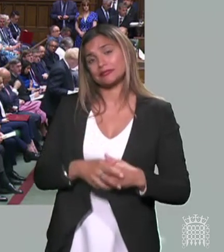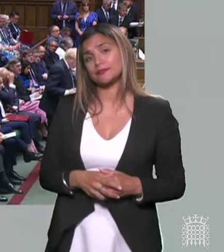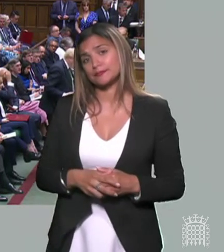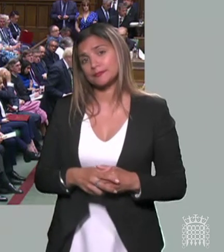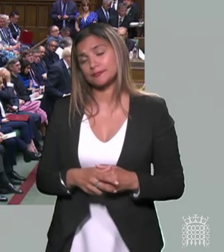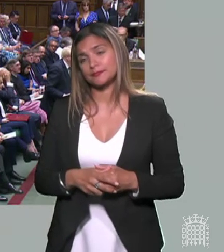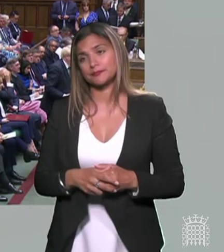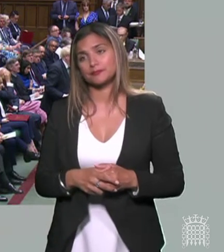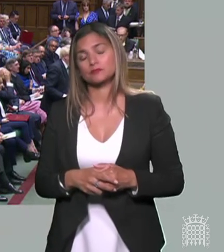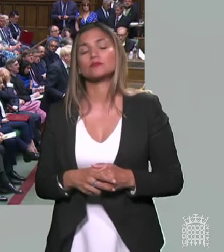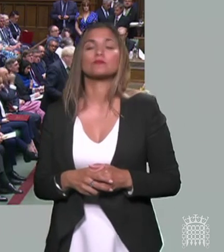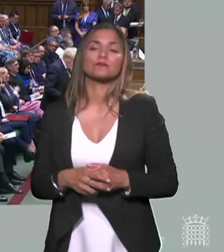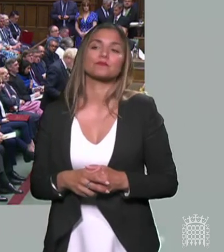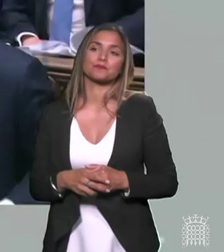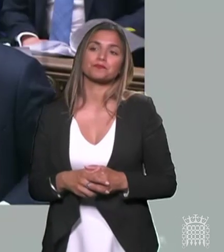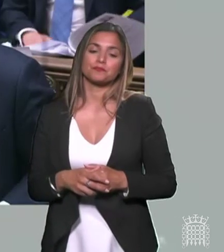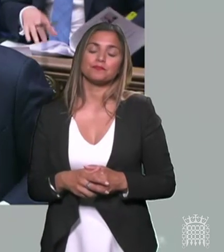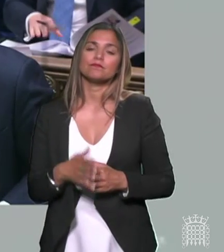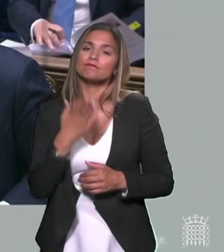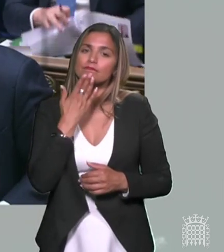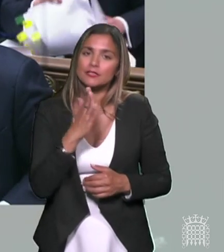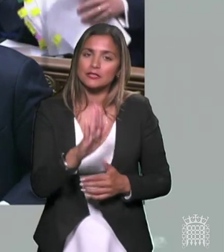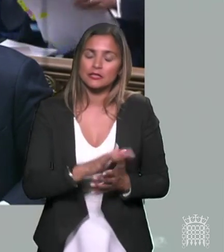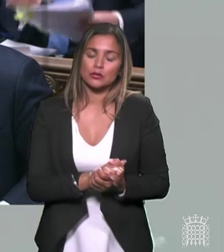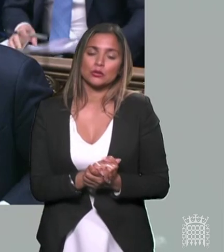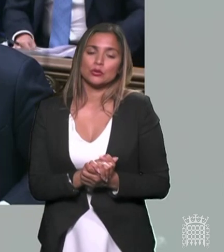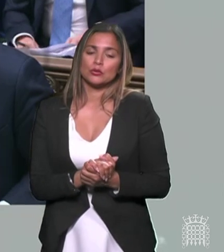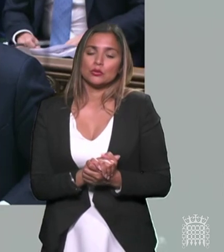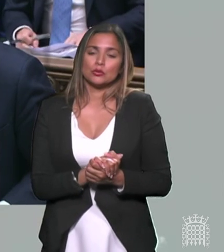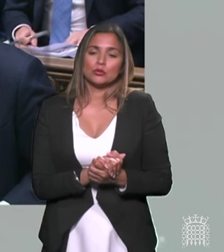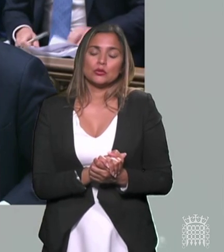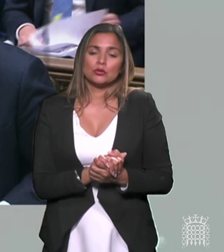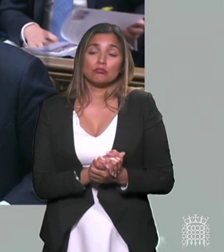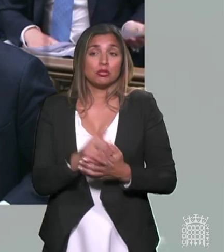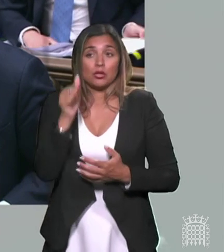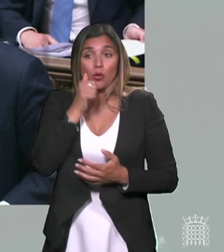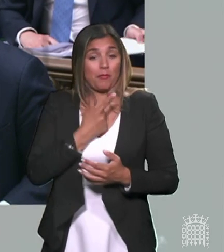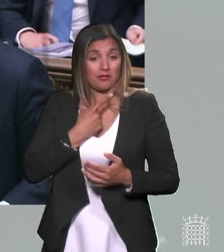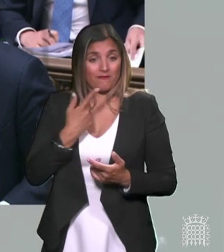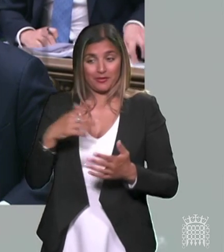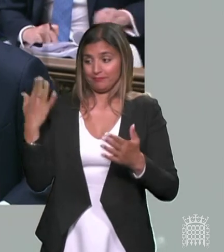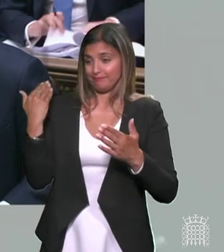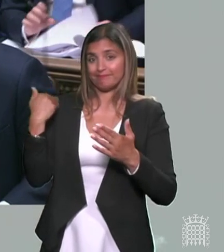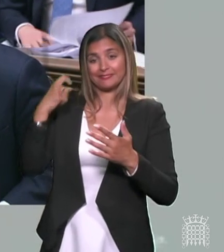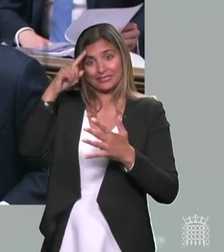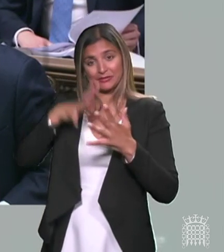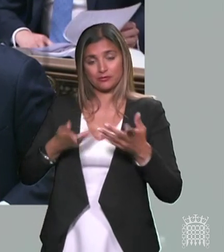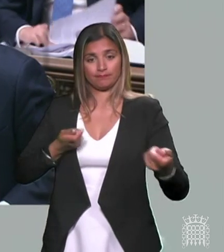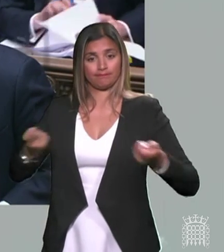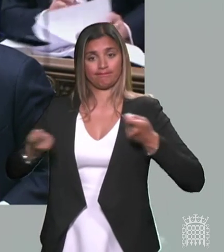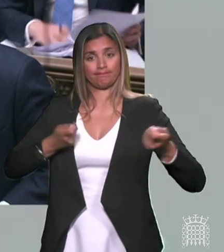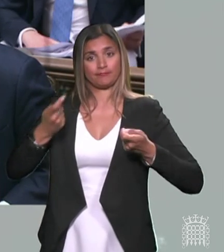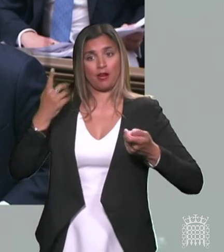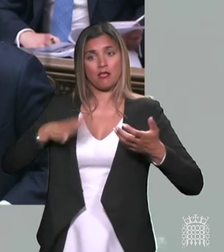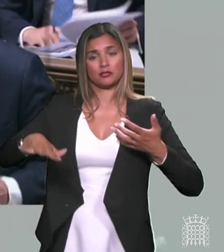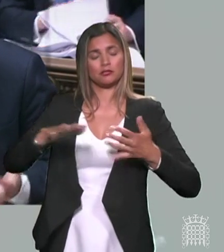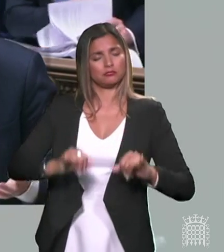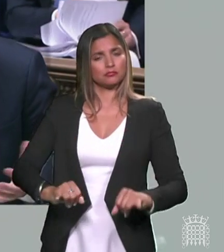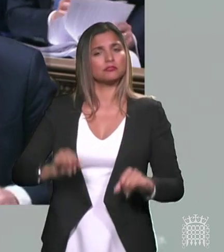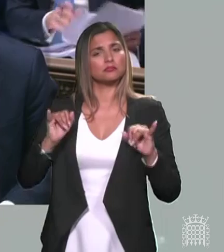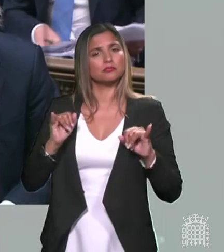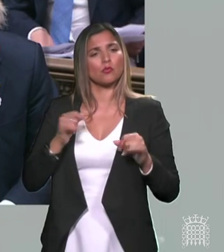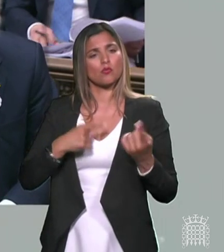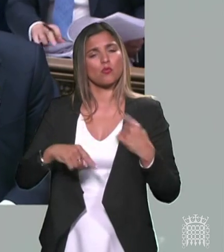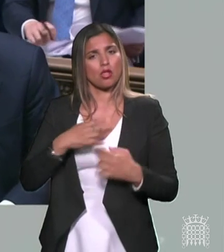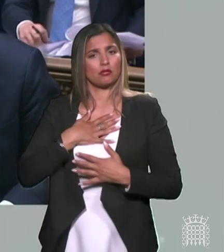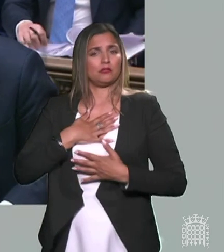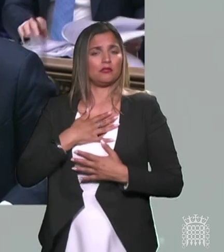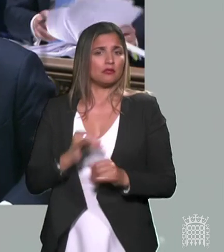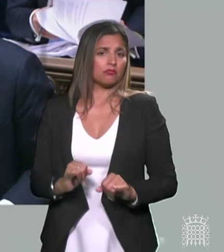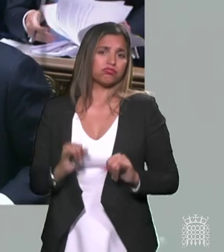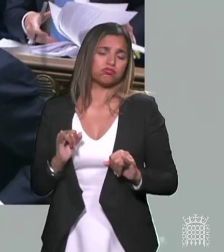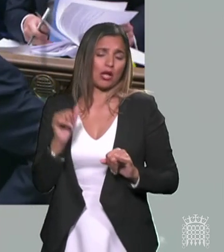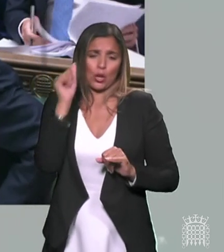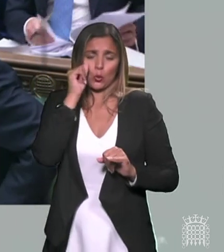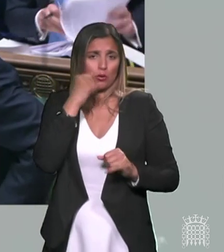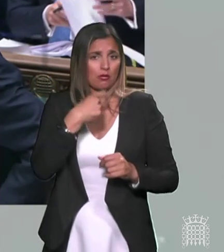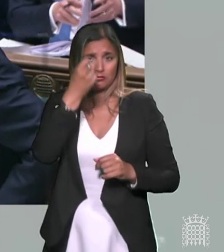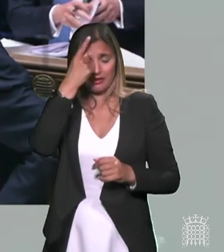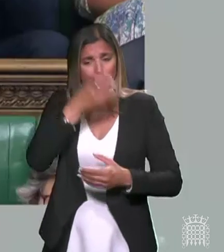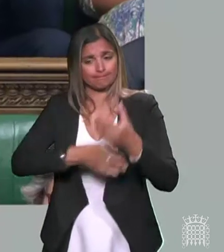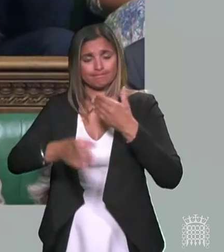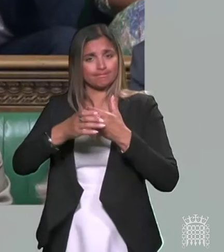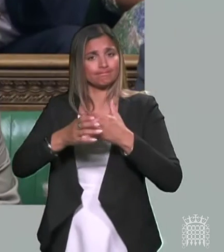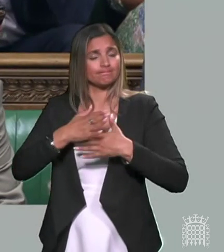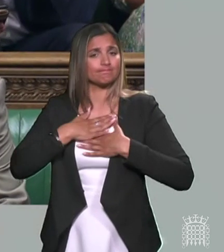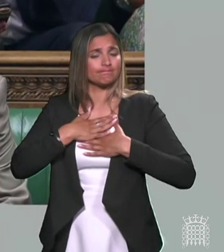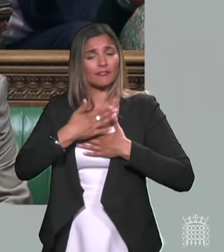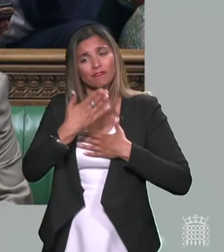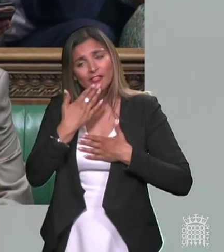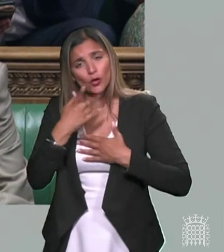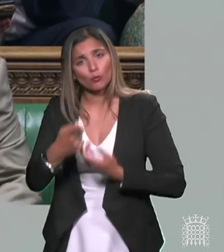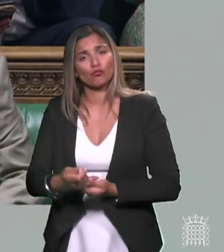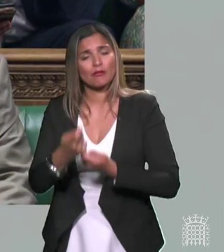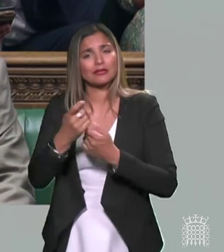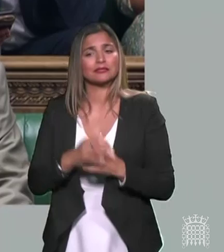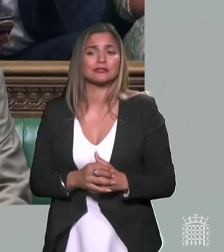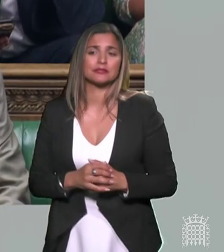I know from my own experience of running the city the anguish that that particular tragedy caused and the deep feeling that surrounds it, and I thank my honourable Friend for raising it.